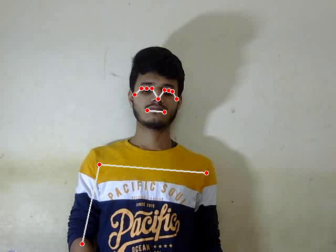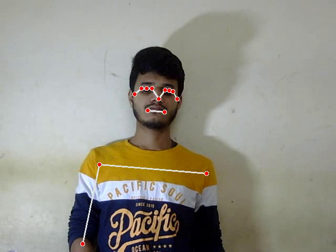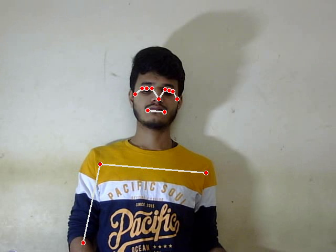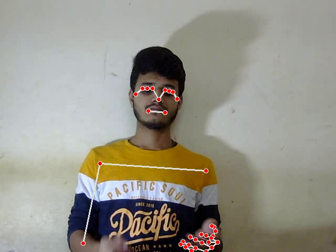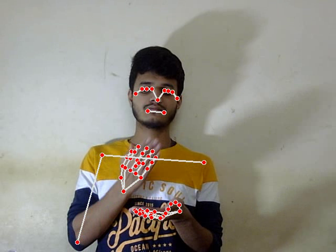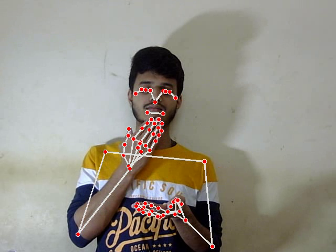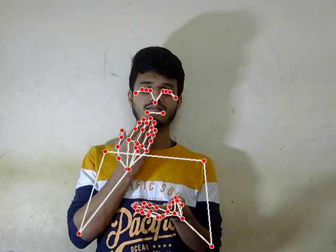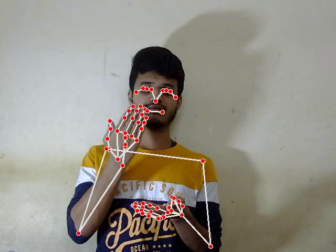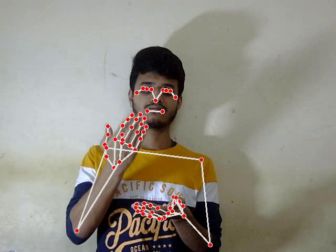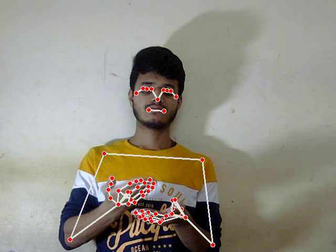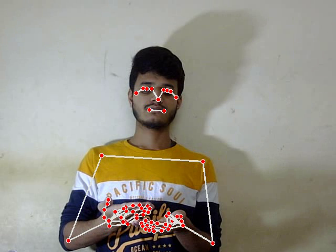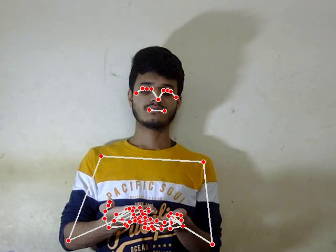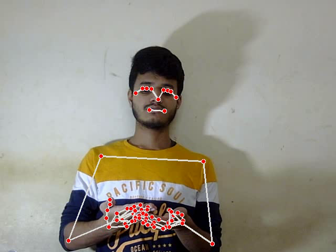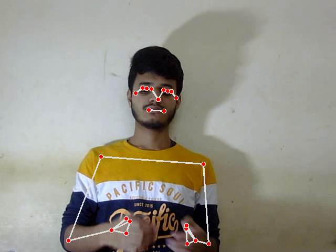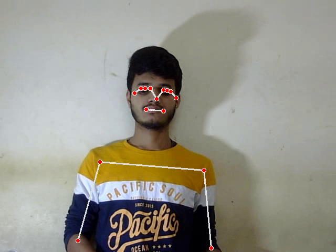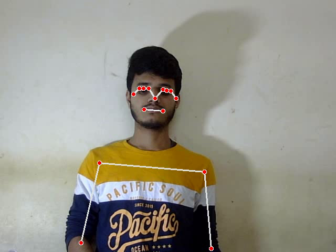good